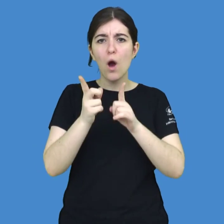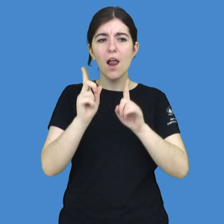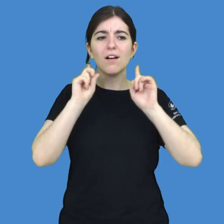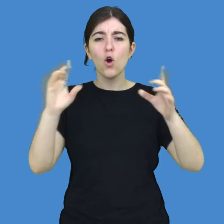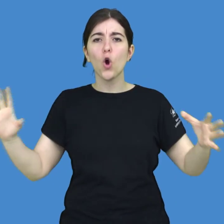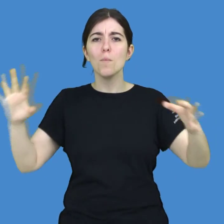caso